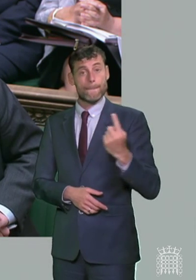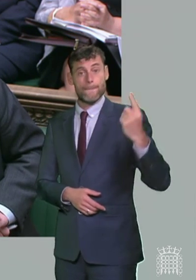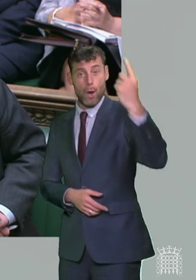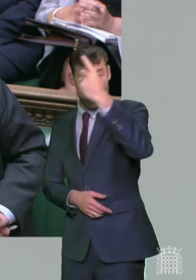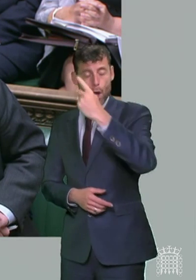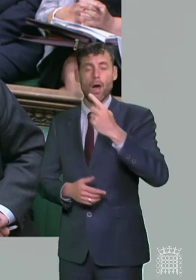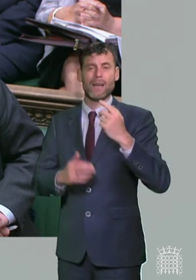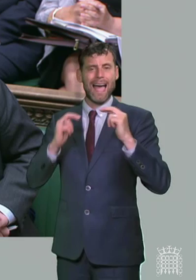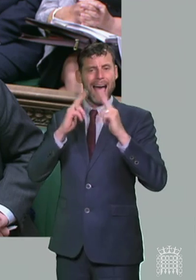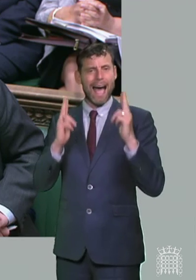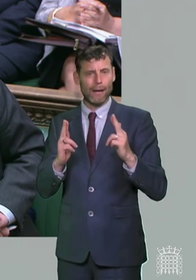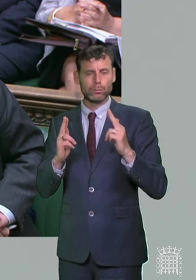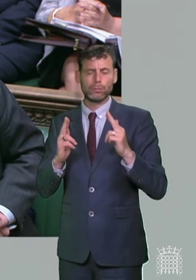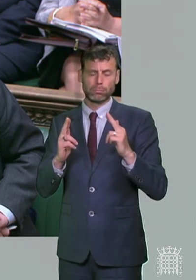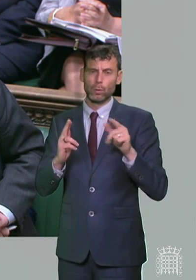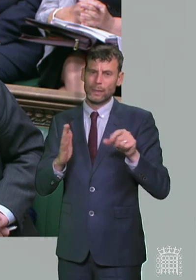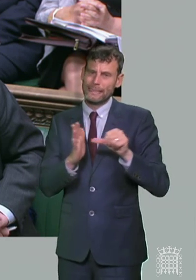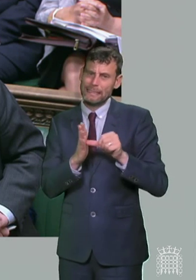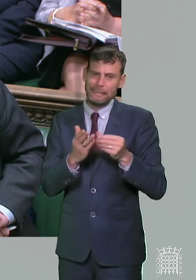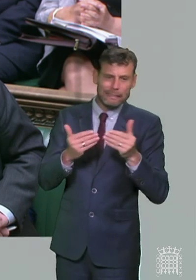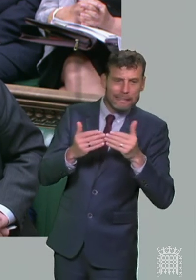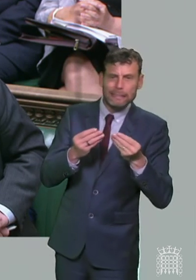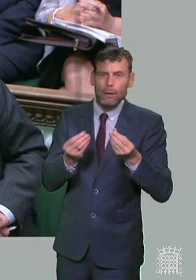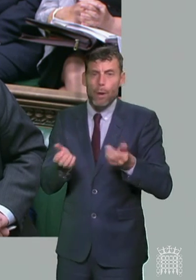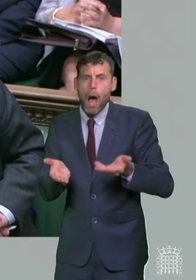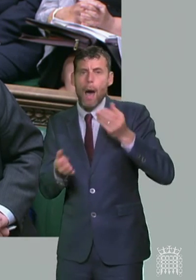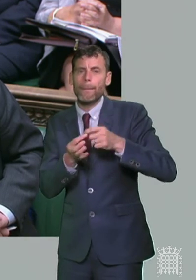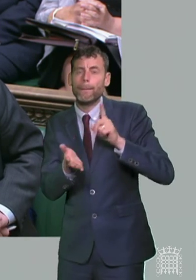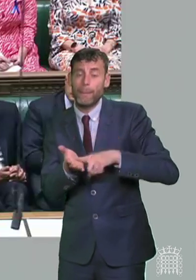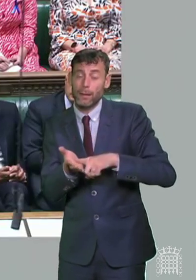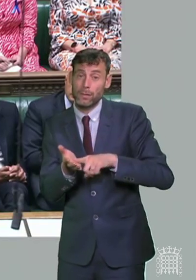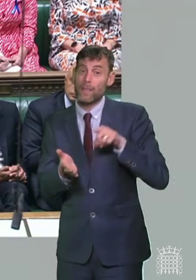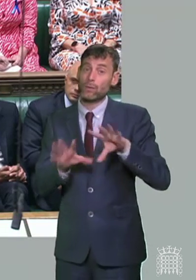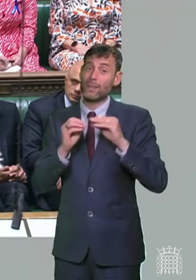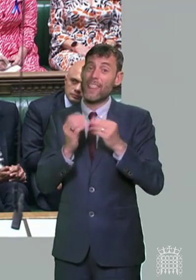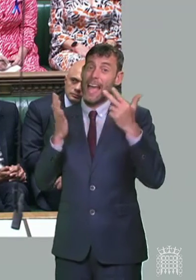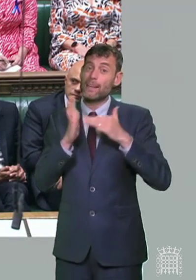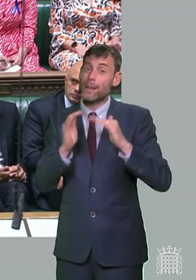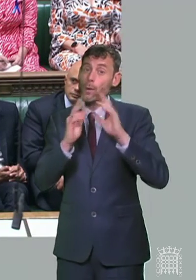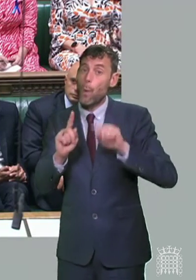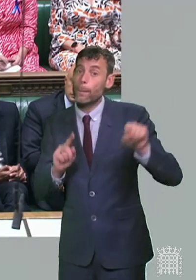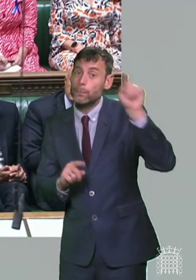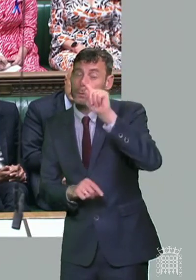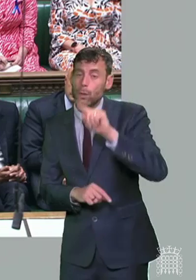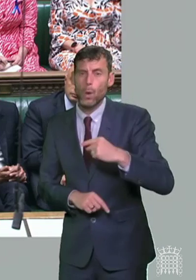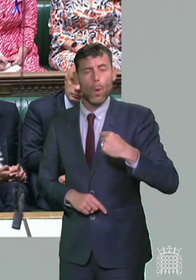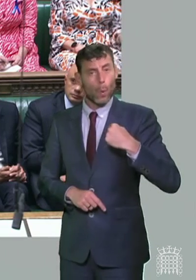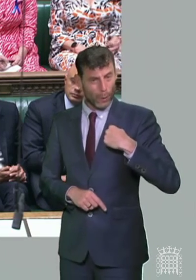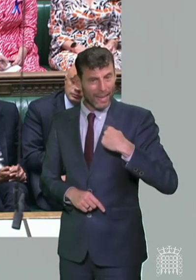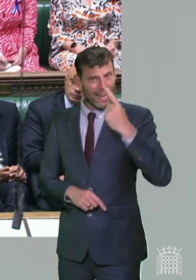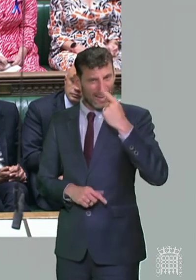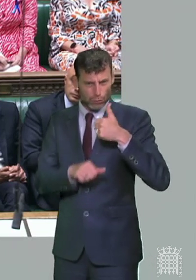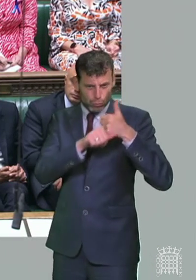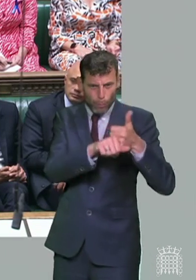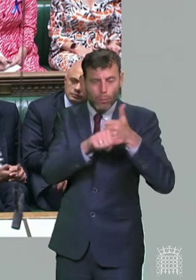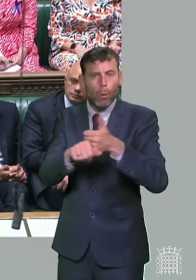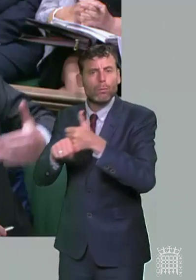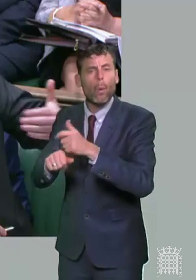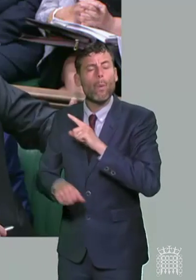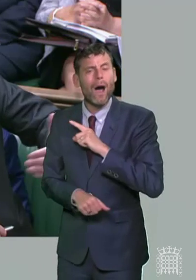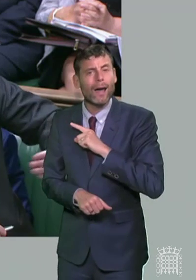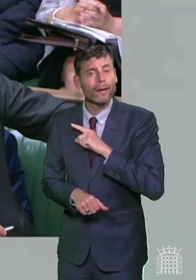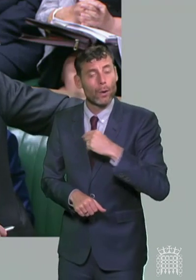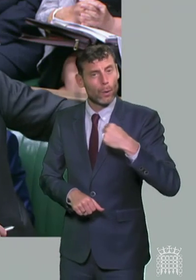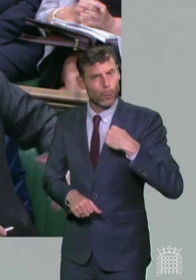The reason we can do that is because we took the tough decisions necessary to come out of the pandemic faster than any other European country.